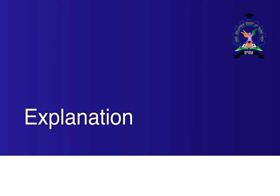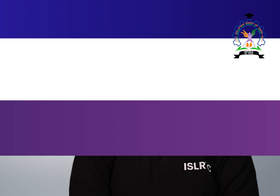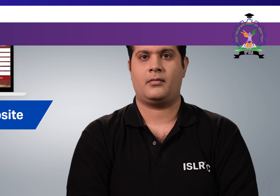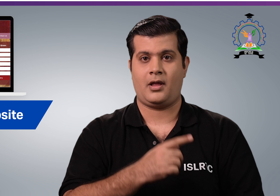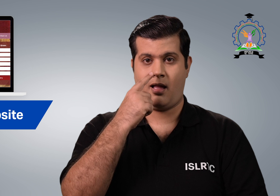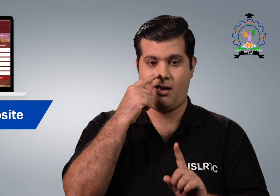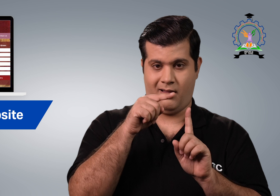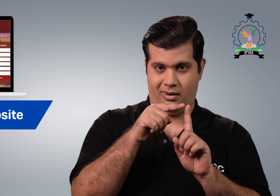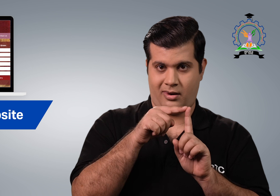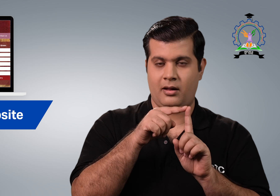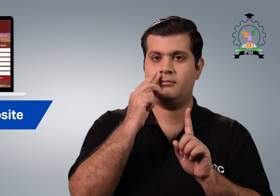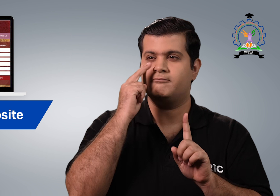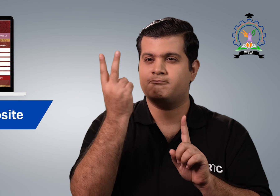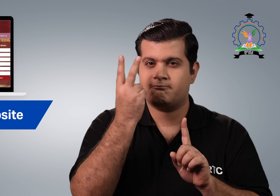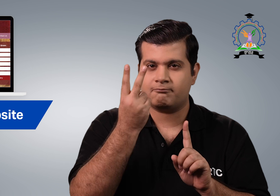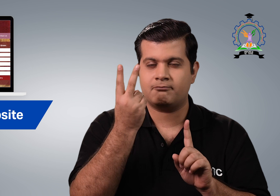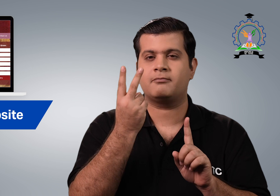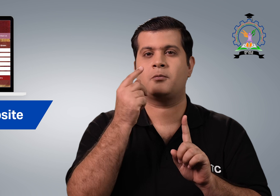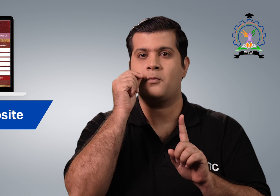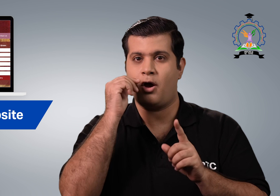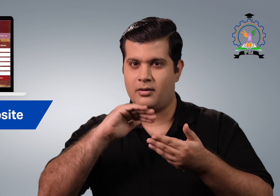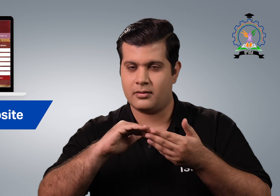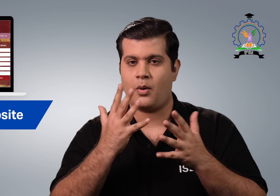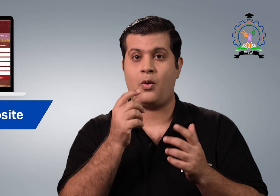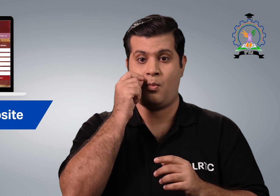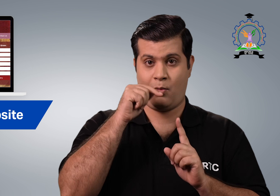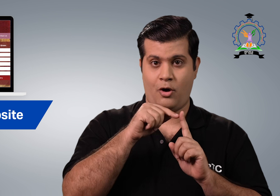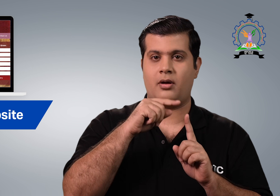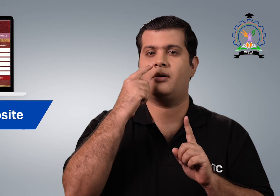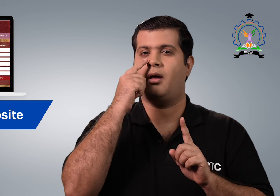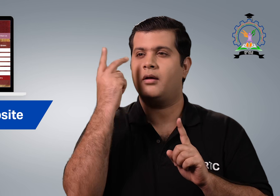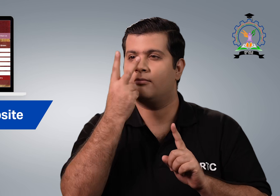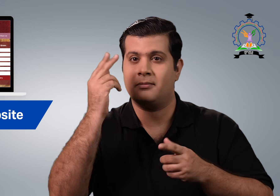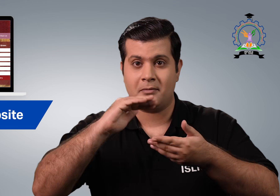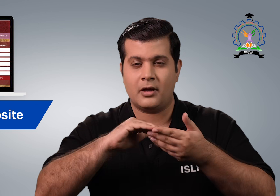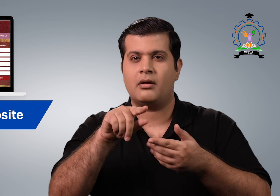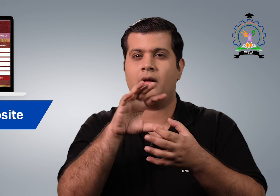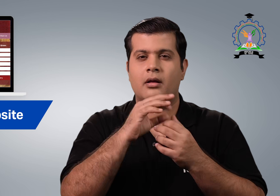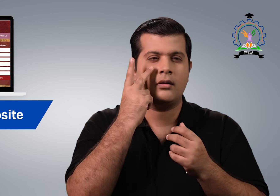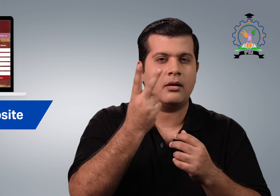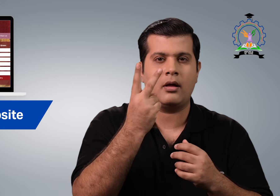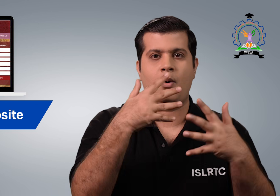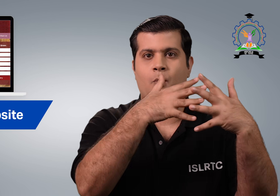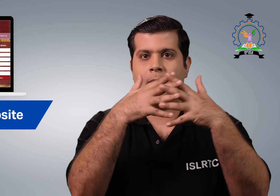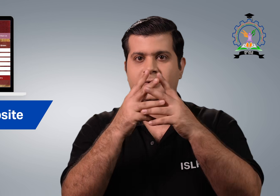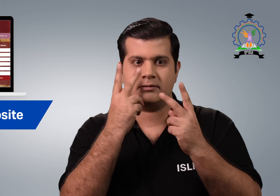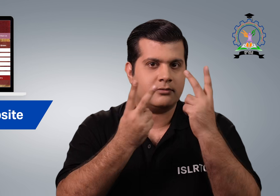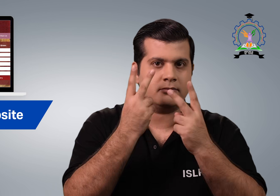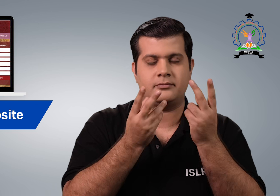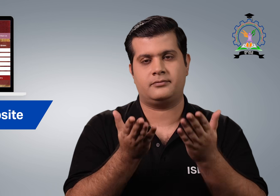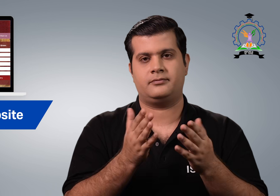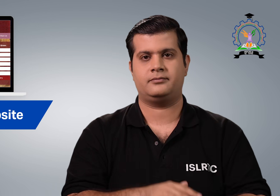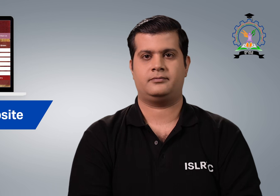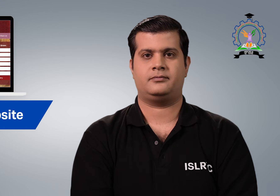Websites designed for the sole purpose of finding a marriage partner.